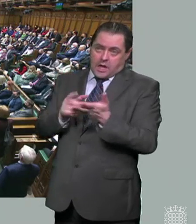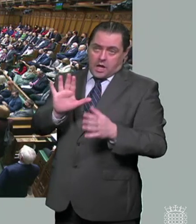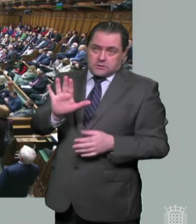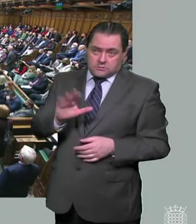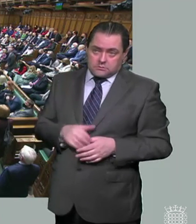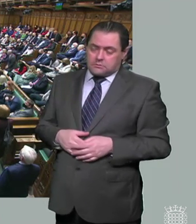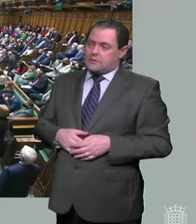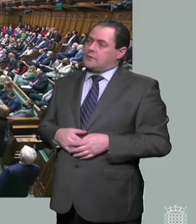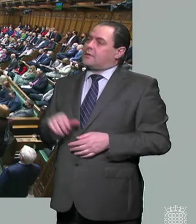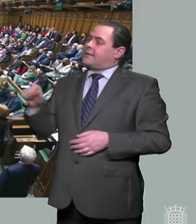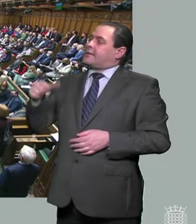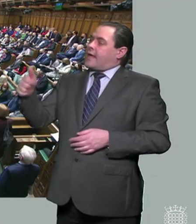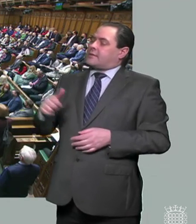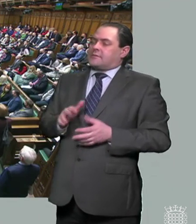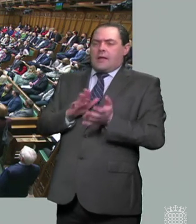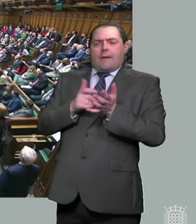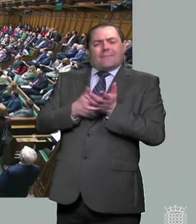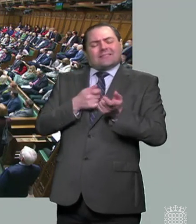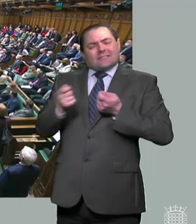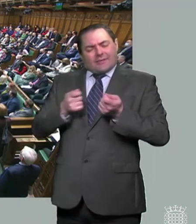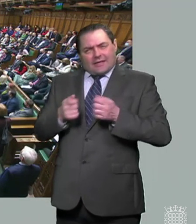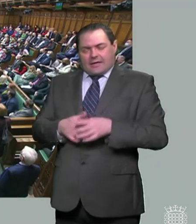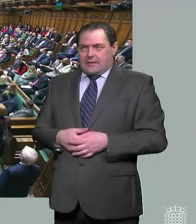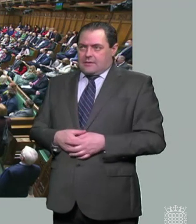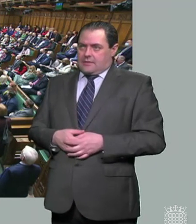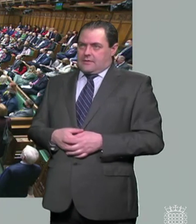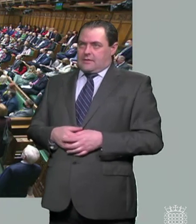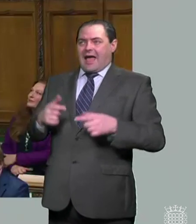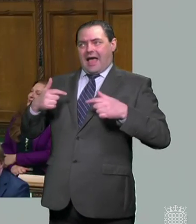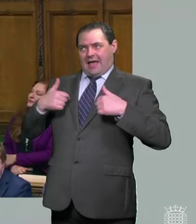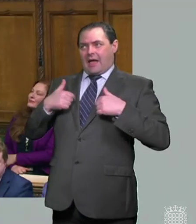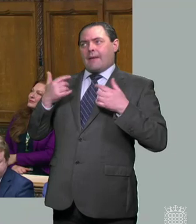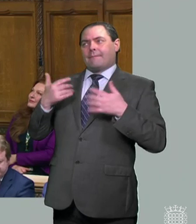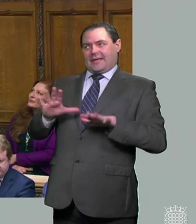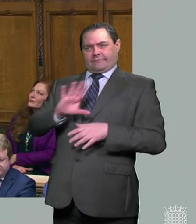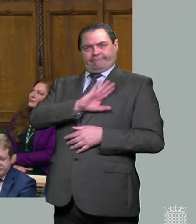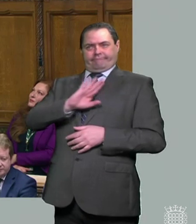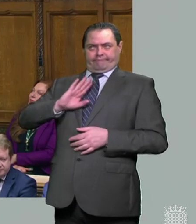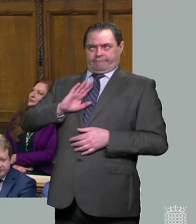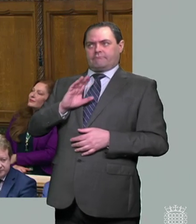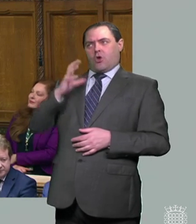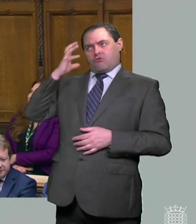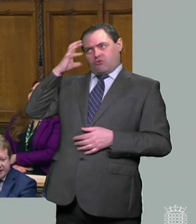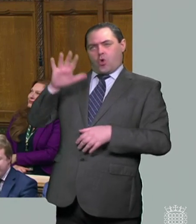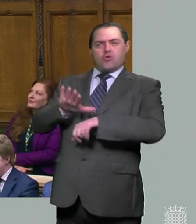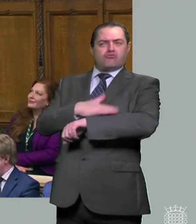I served my country with pride in the Royal Green Jackets.